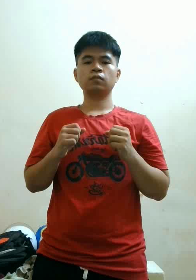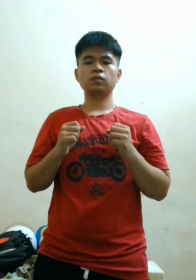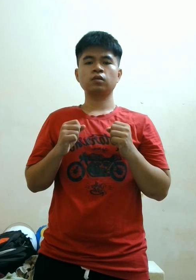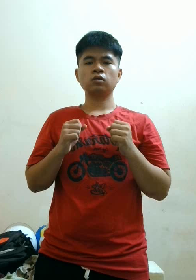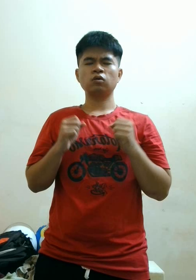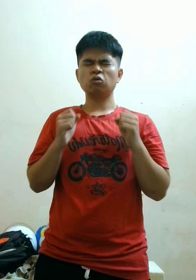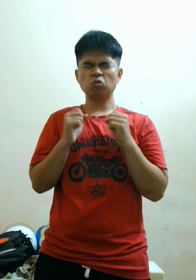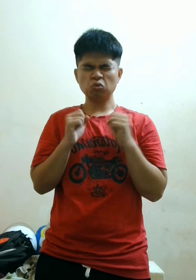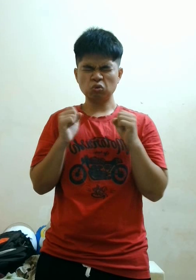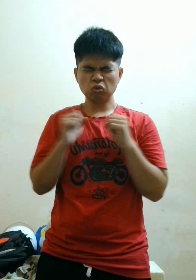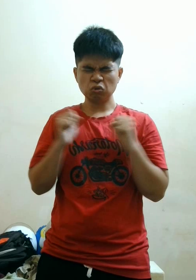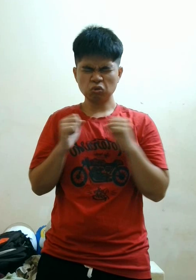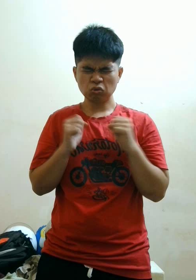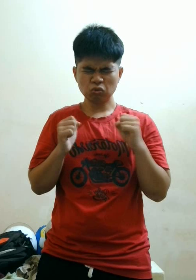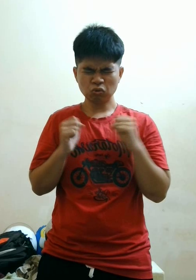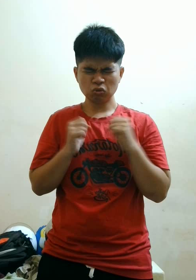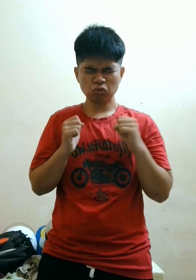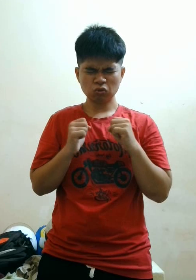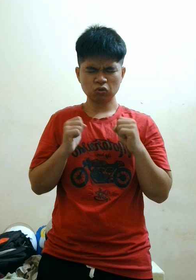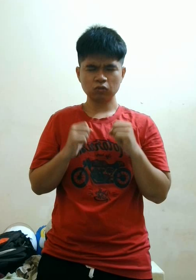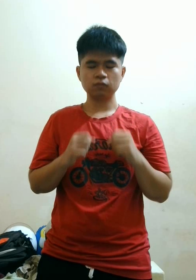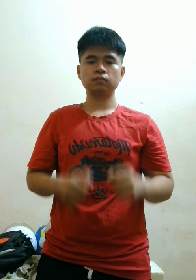lanh